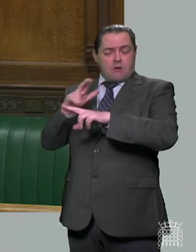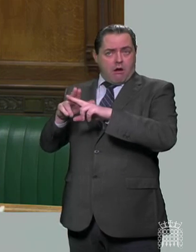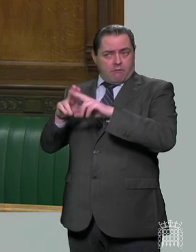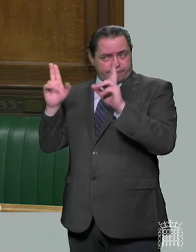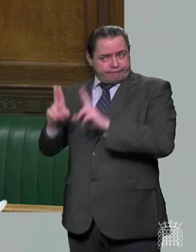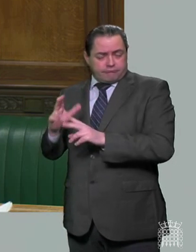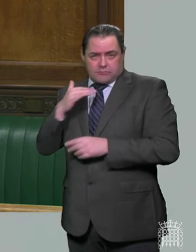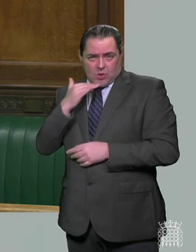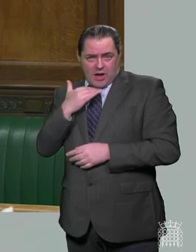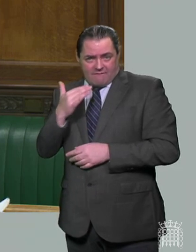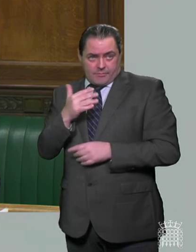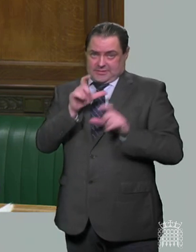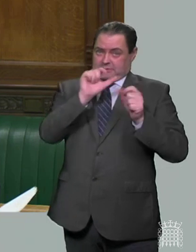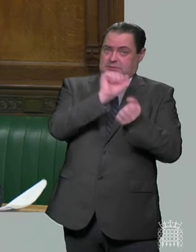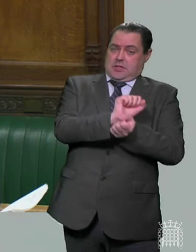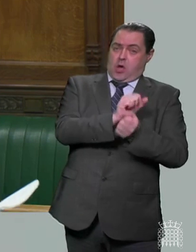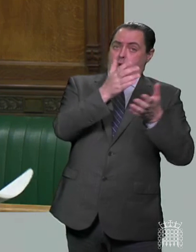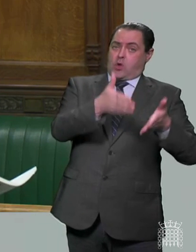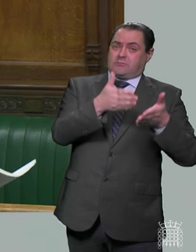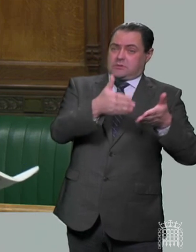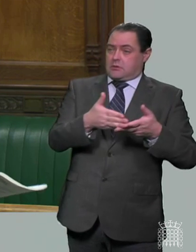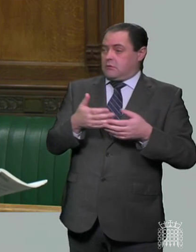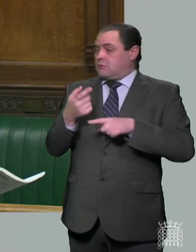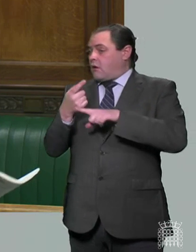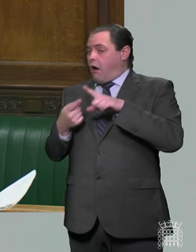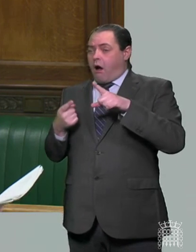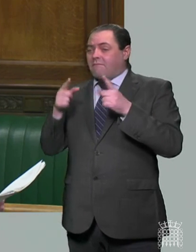About half of care homes are not currently accepting anyone.